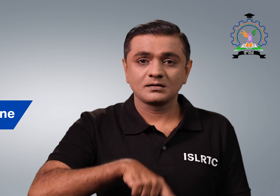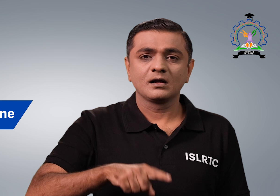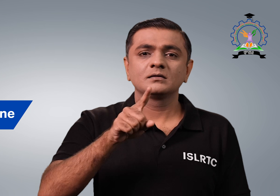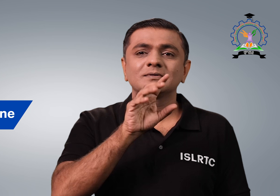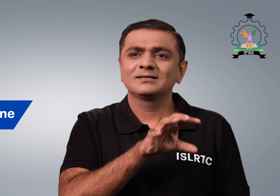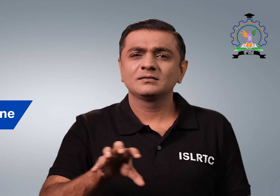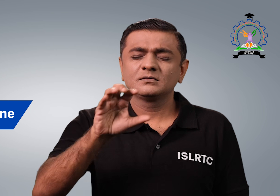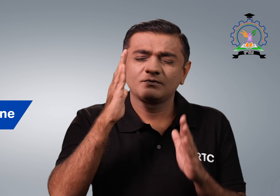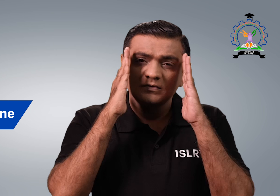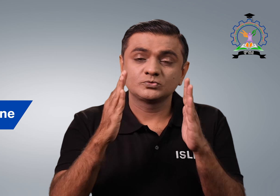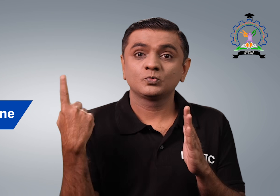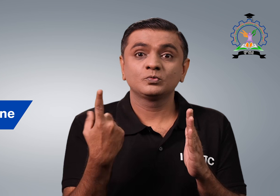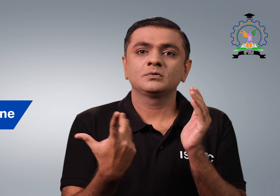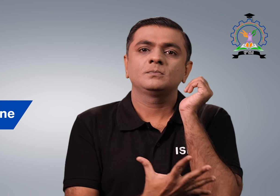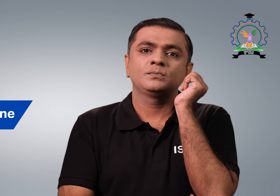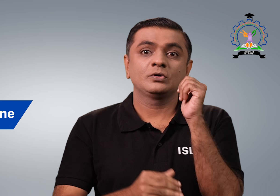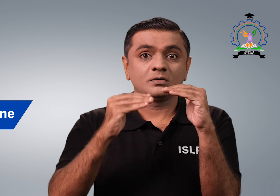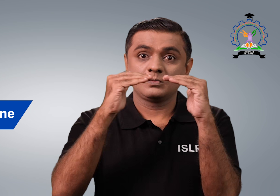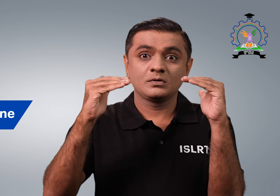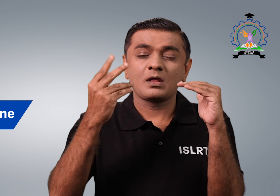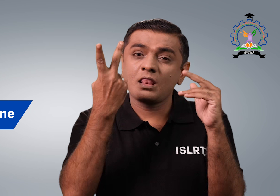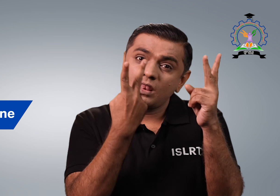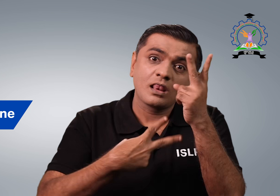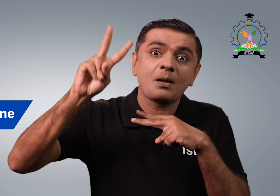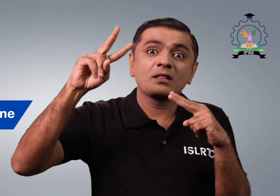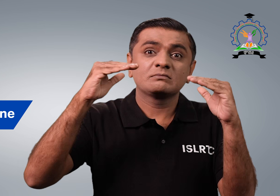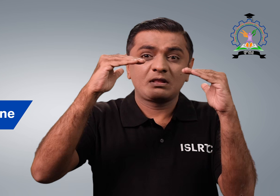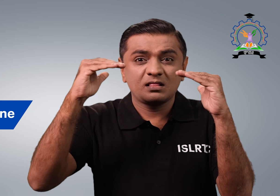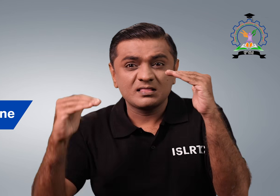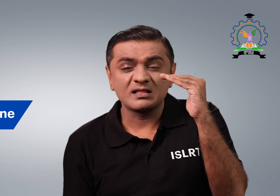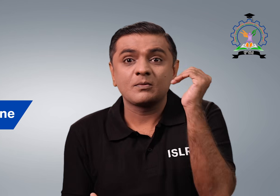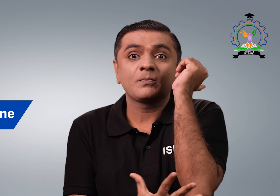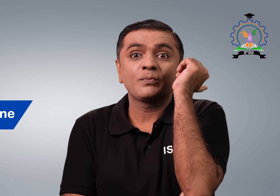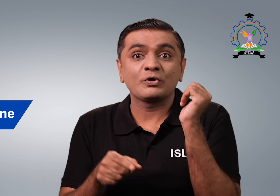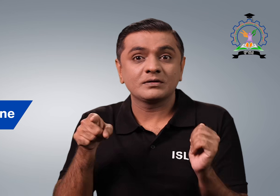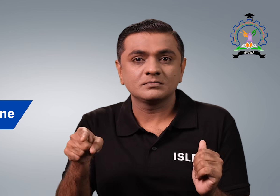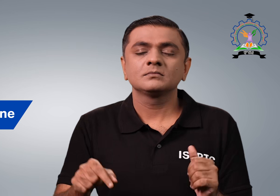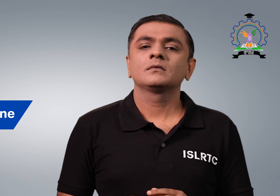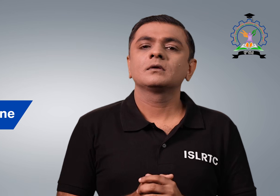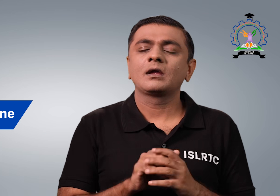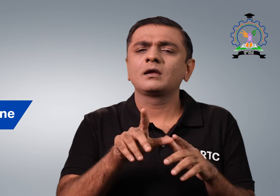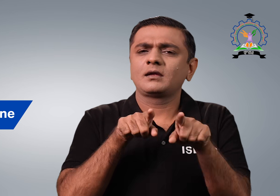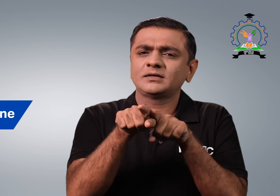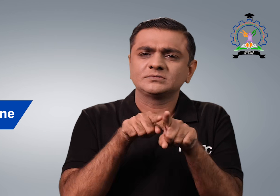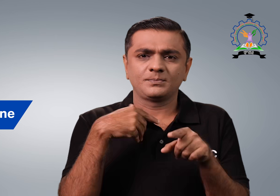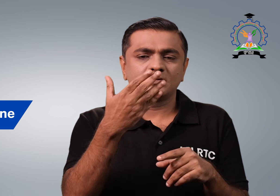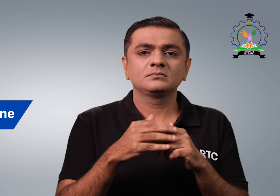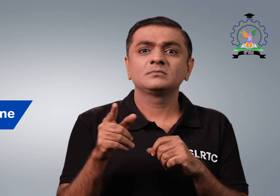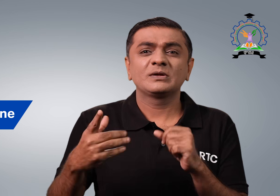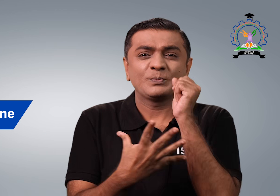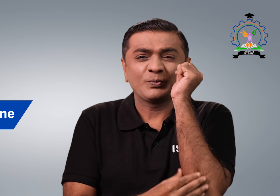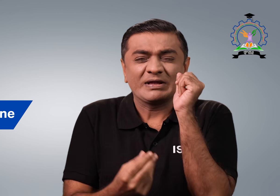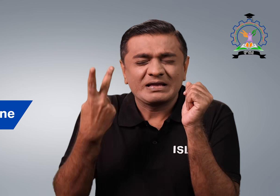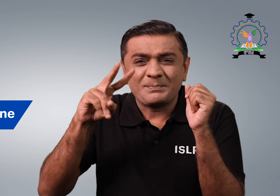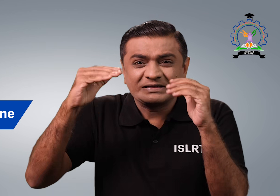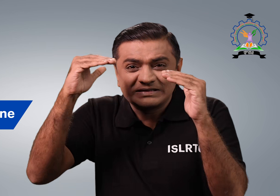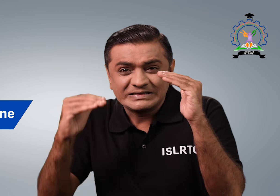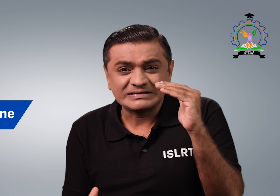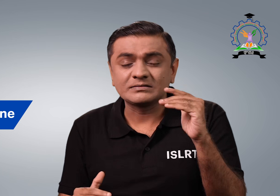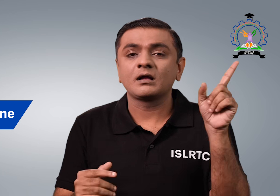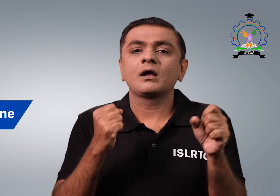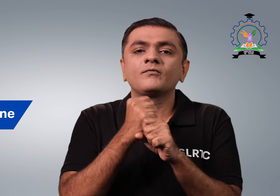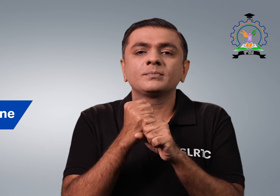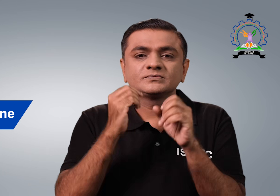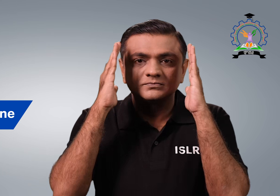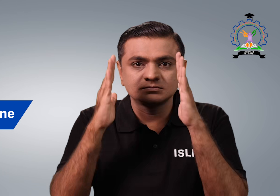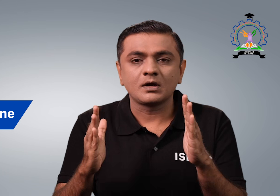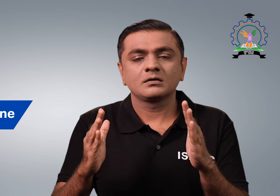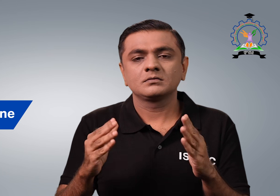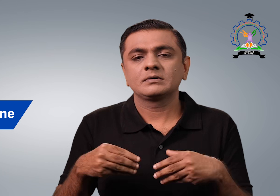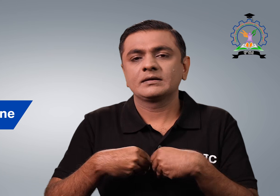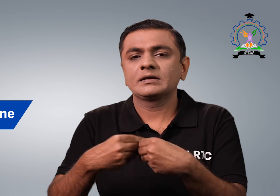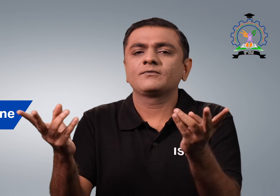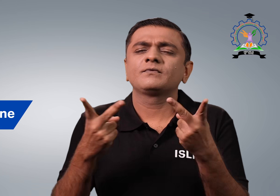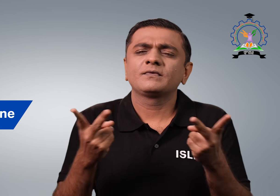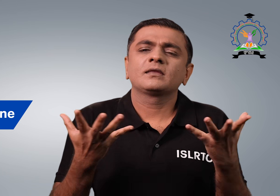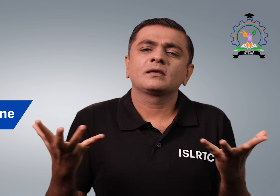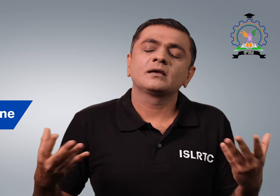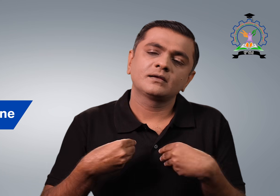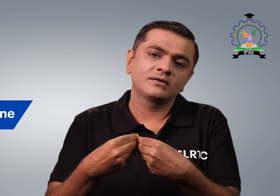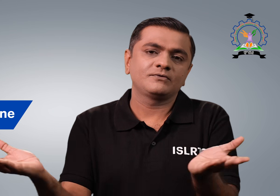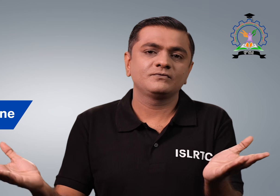BPL refers to people who are extremely poor. For example, the government provides aid to individuals and families who fall below the poverty line.